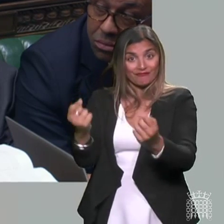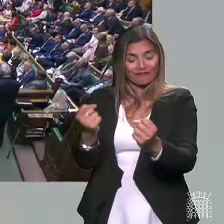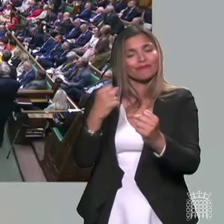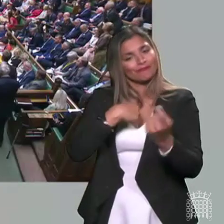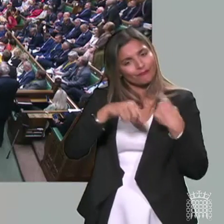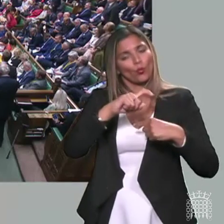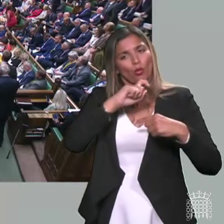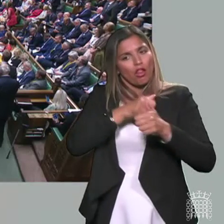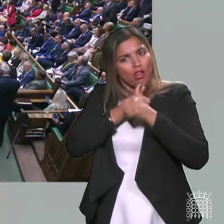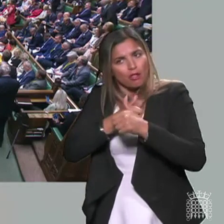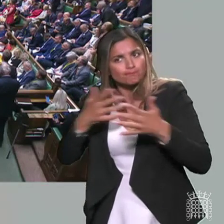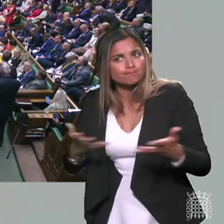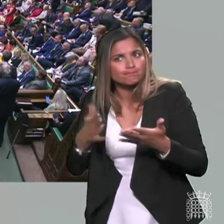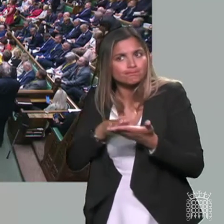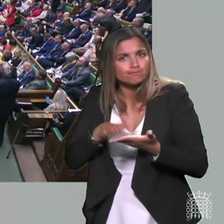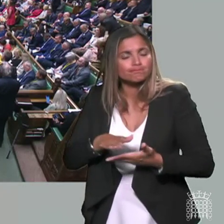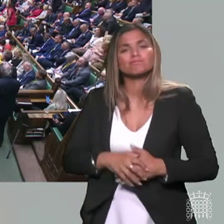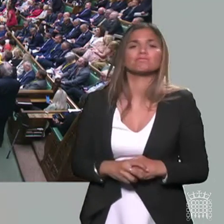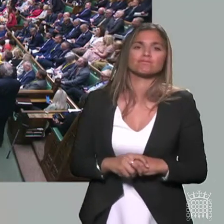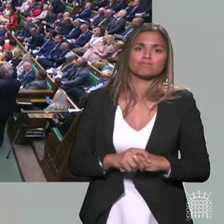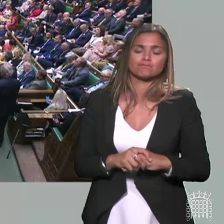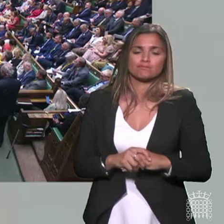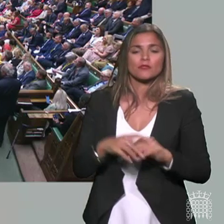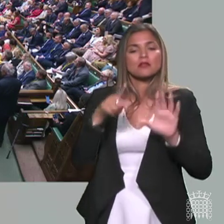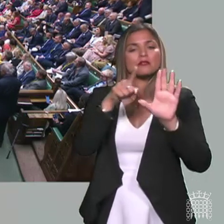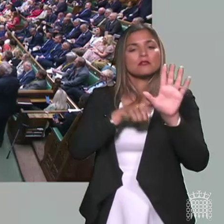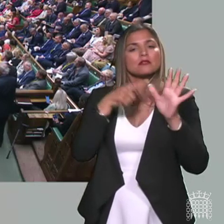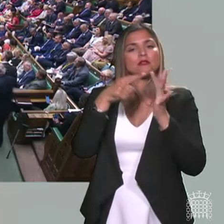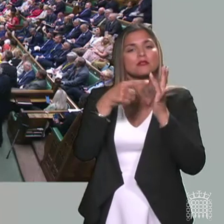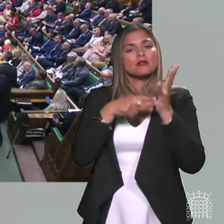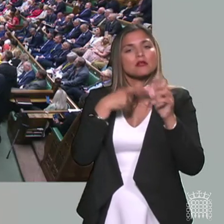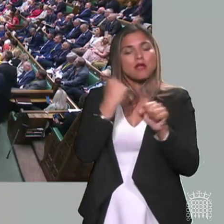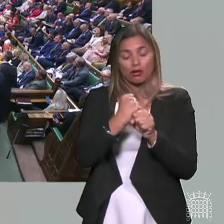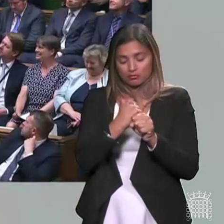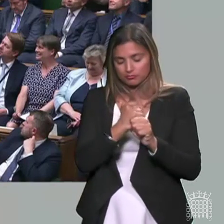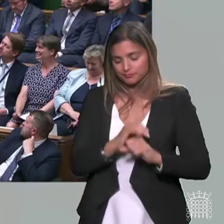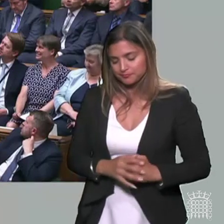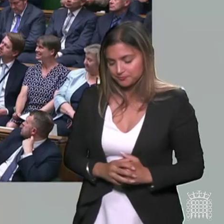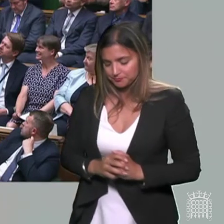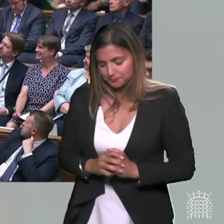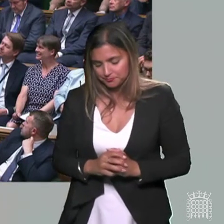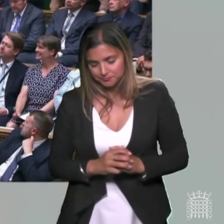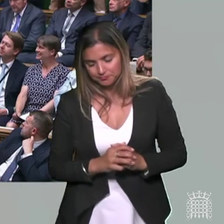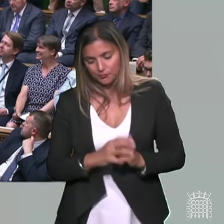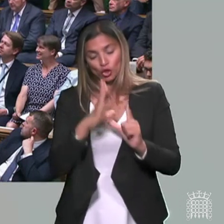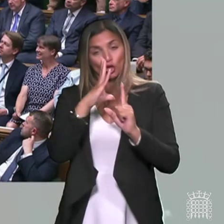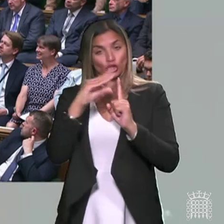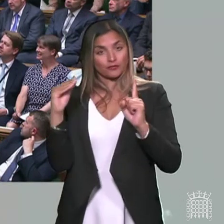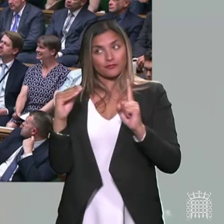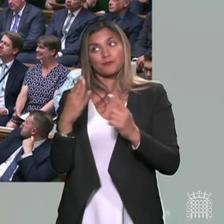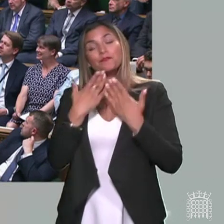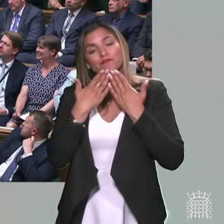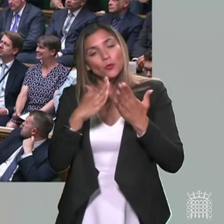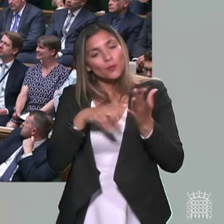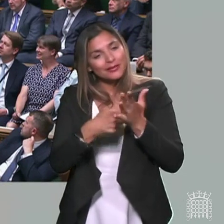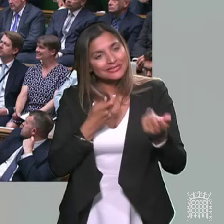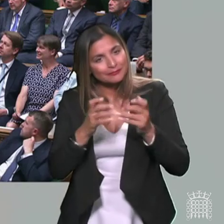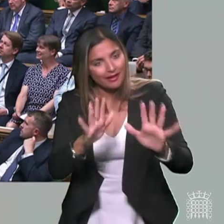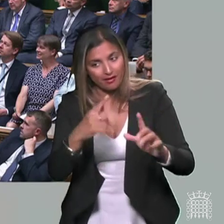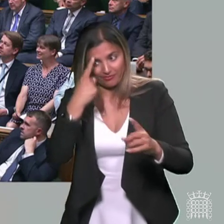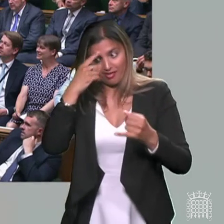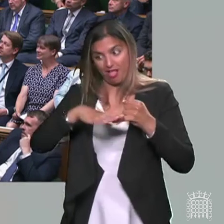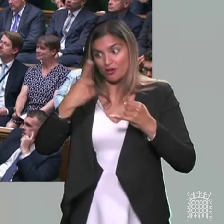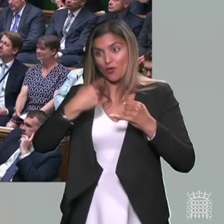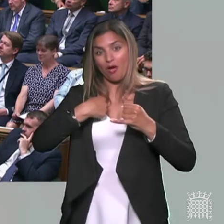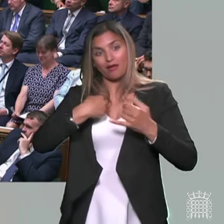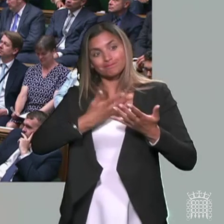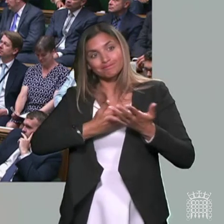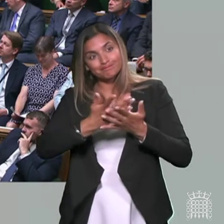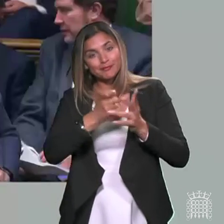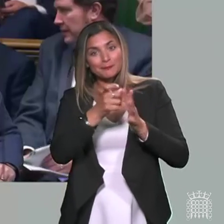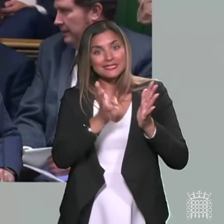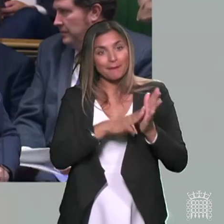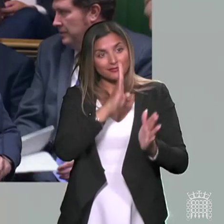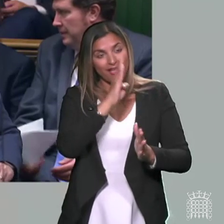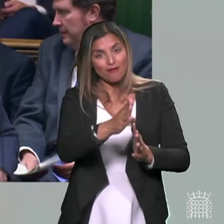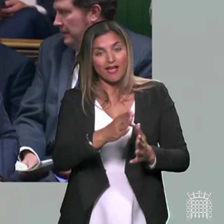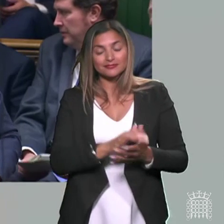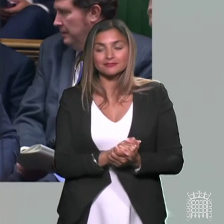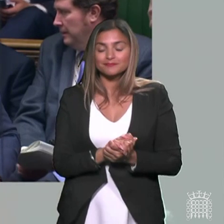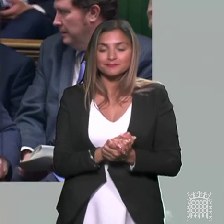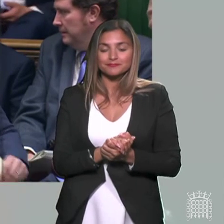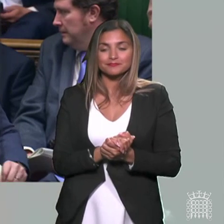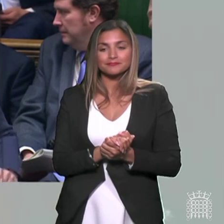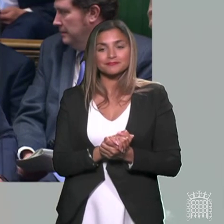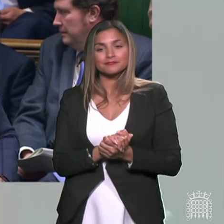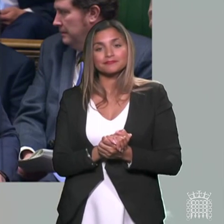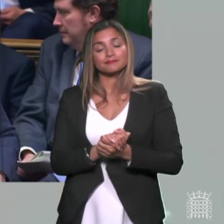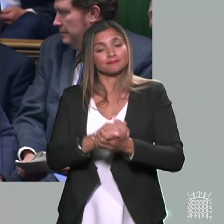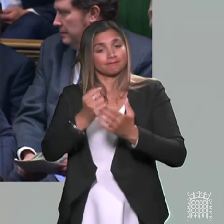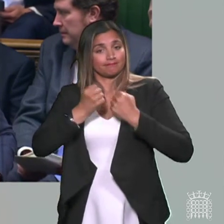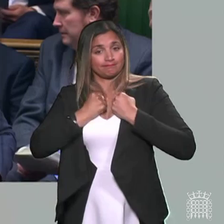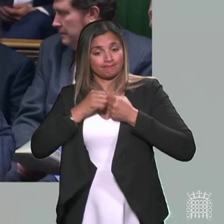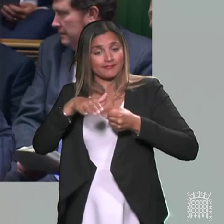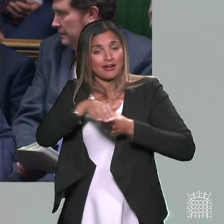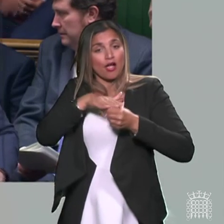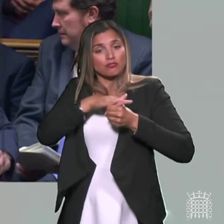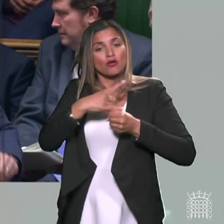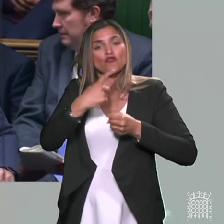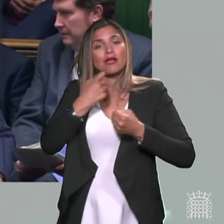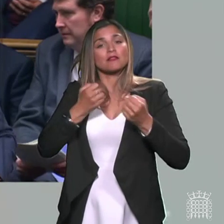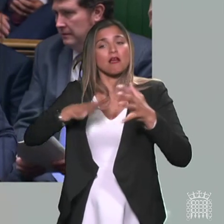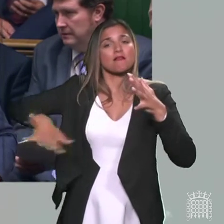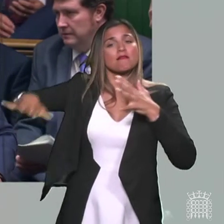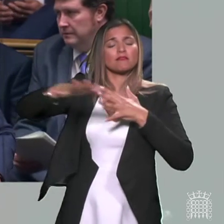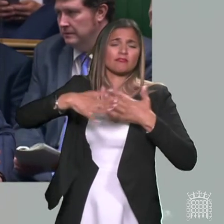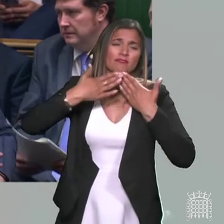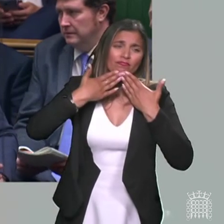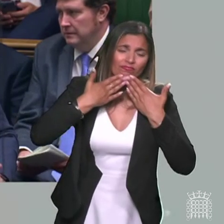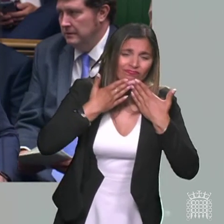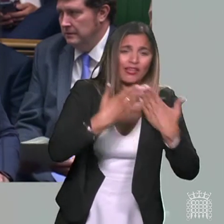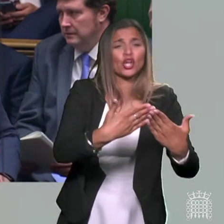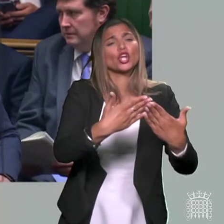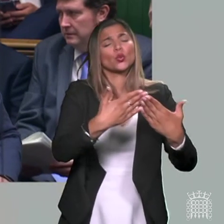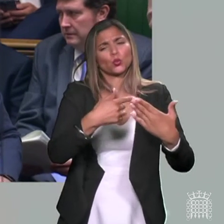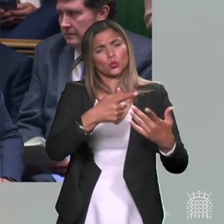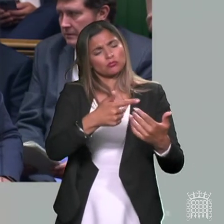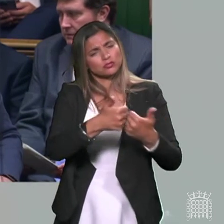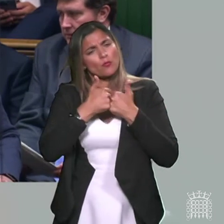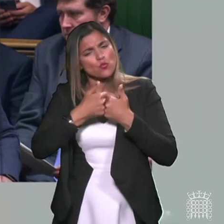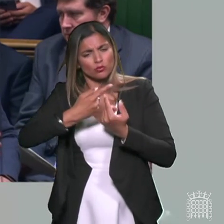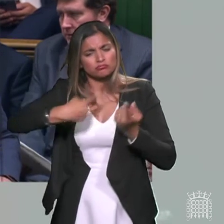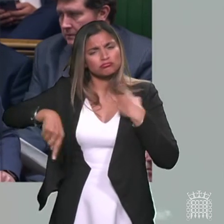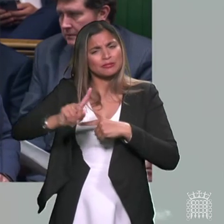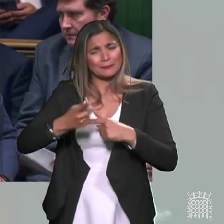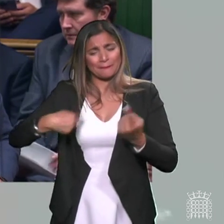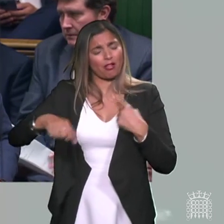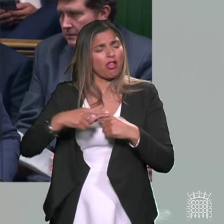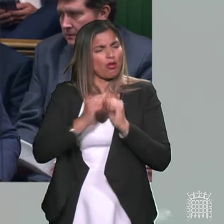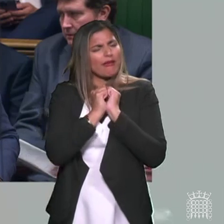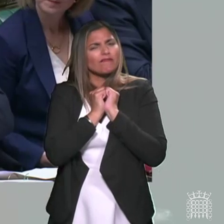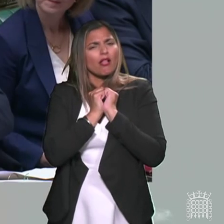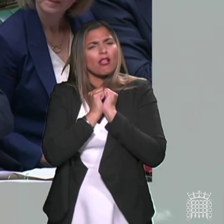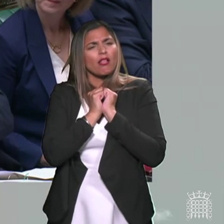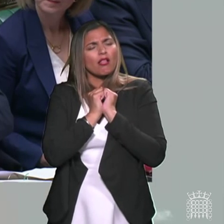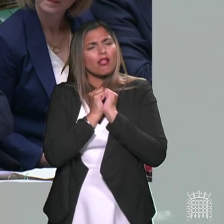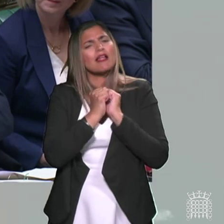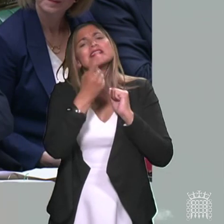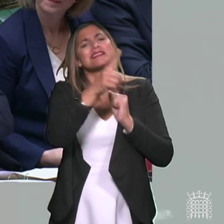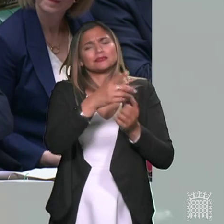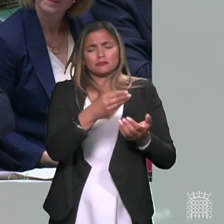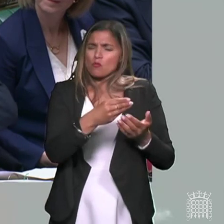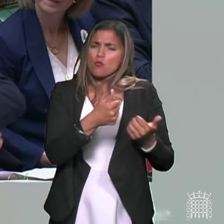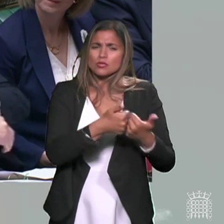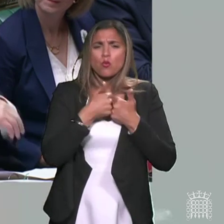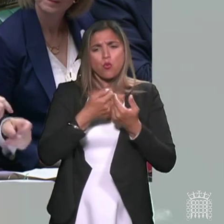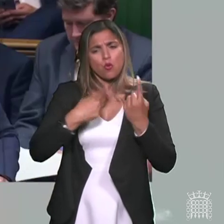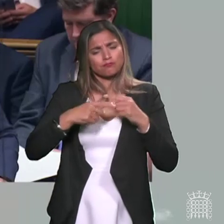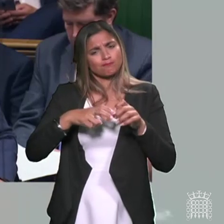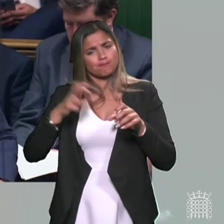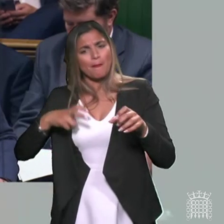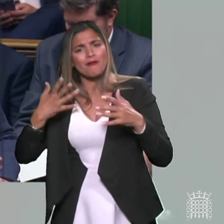As this is probably the last time that I will get to address this Prime Minister at the Dispatch Box, may I say on behalf of the people of Redcar and Cleveland how grateful we are for the support that he has given us and for delivering on the will of 17.4 million people in taking us out of the EU?